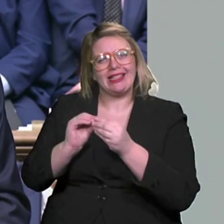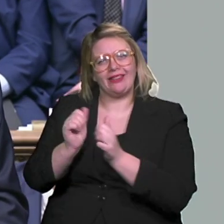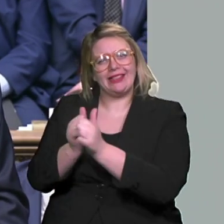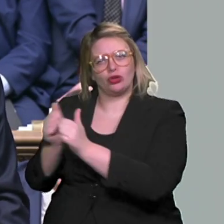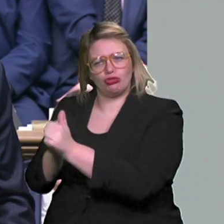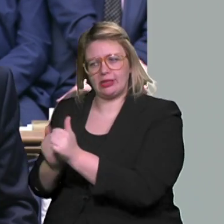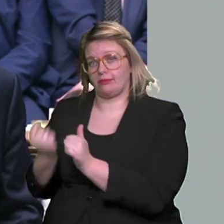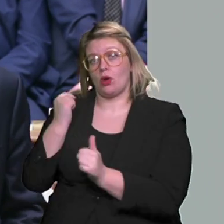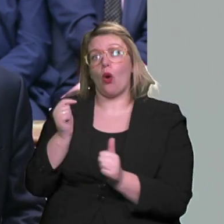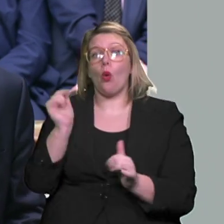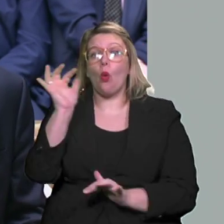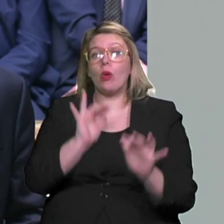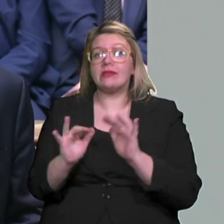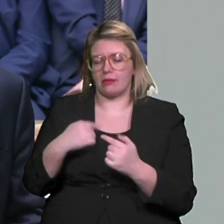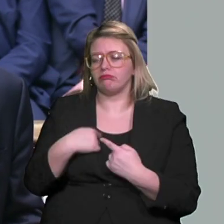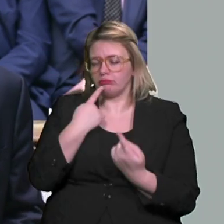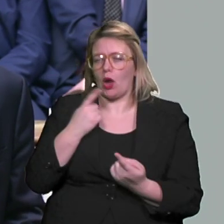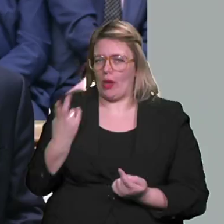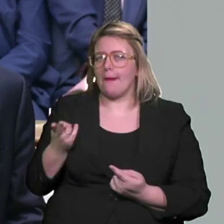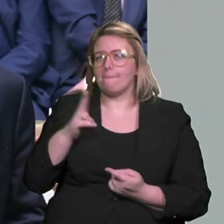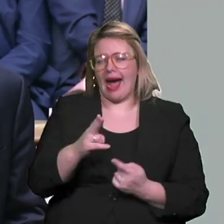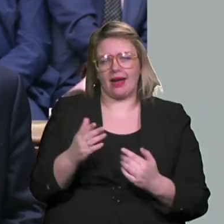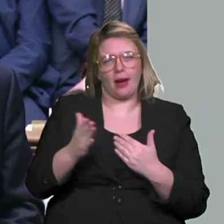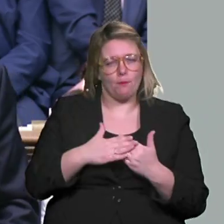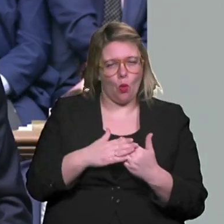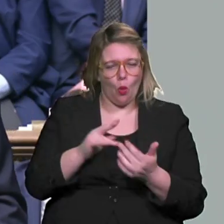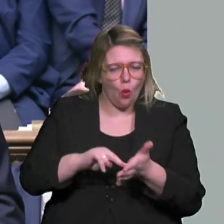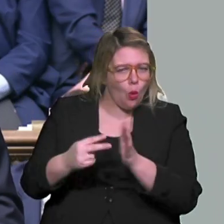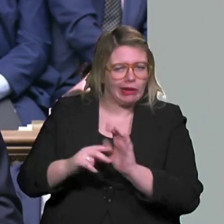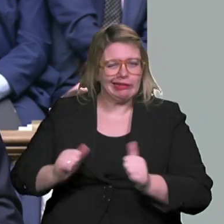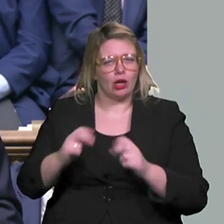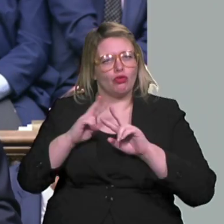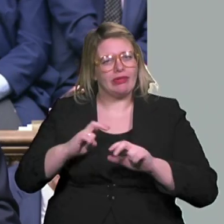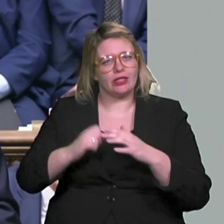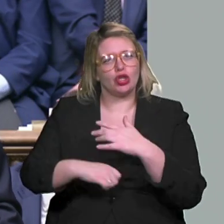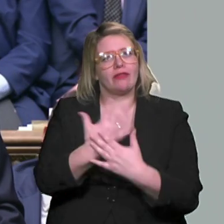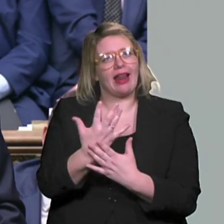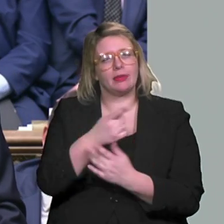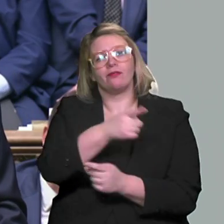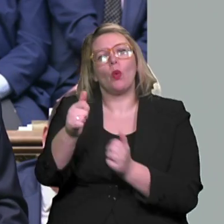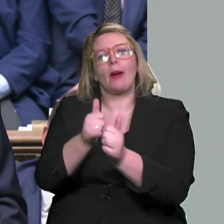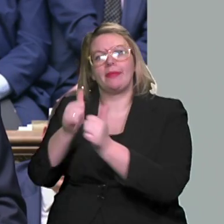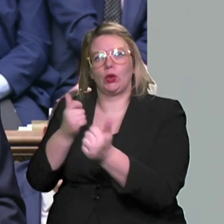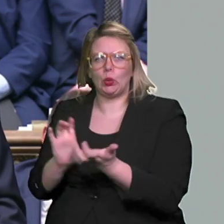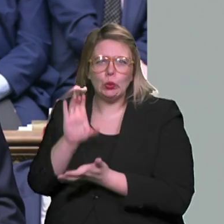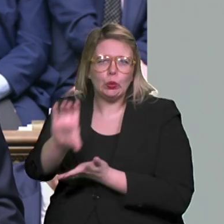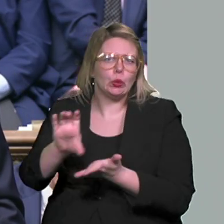In the autumn, I said I would return with a more robust research and development tax credit scheme for smaller research-intensive companies.